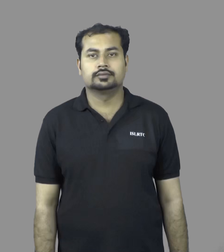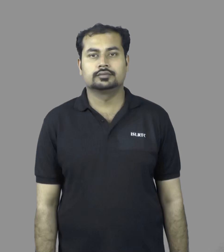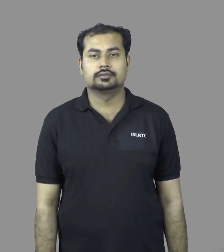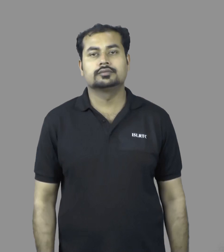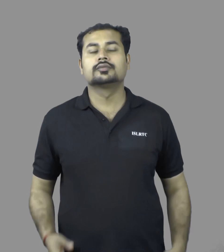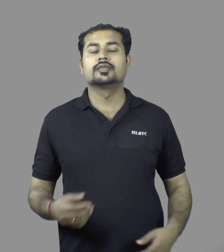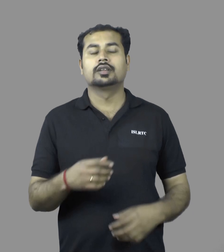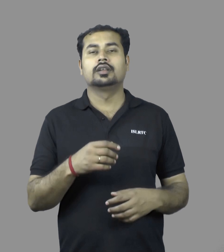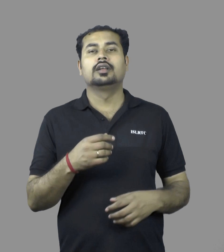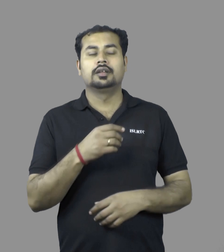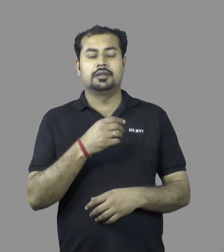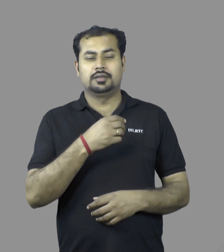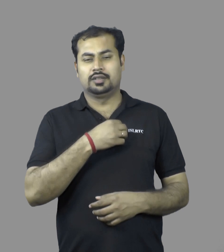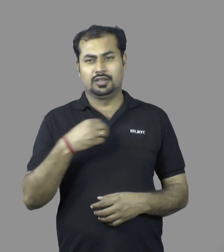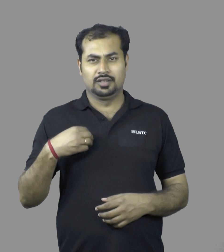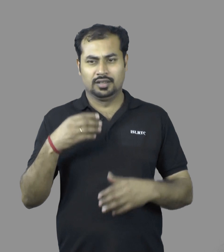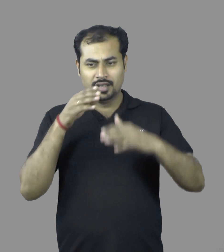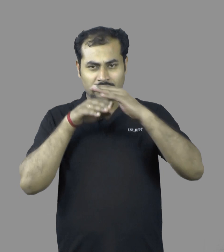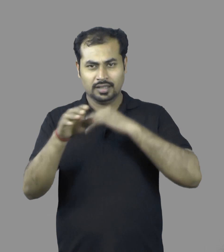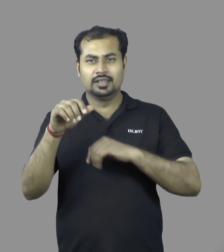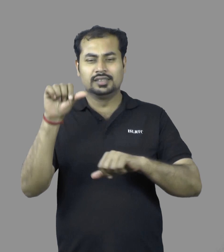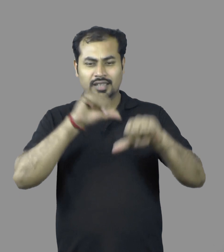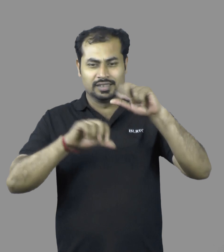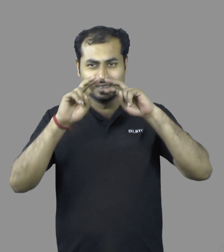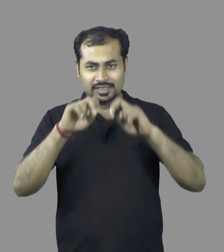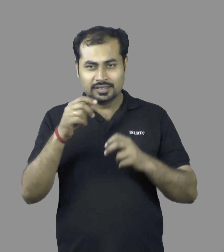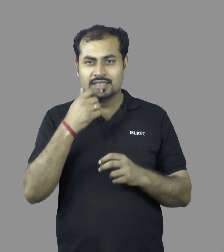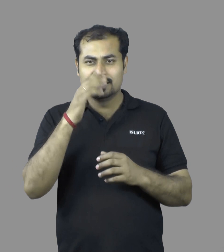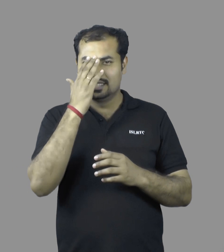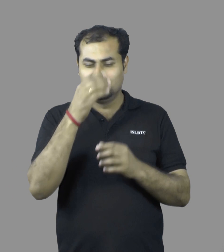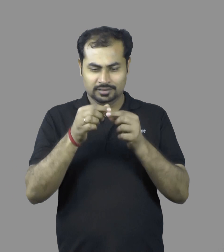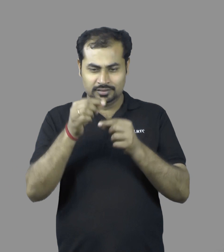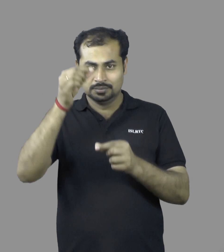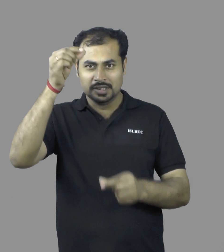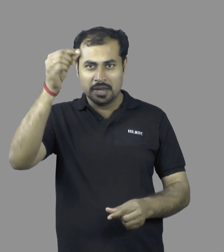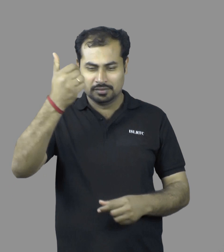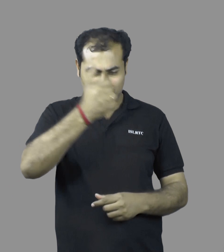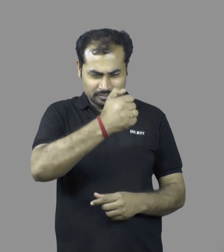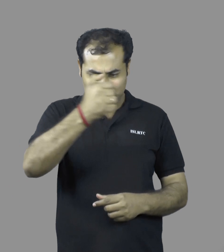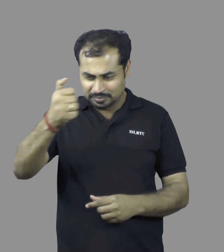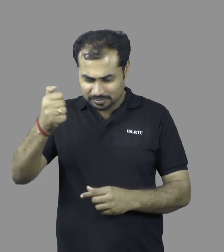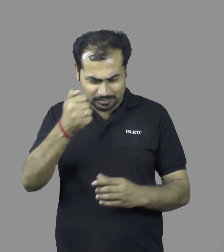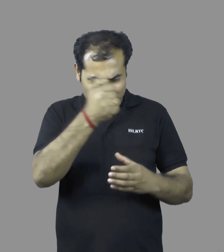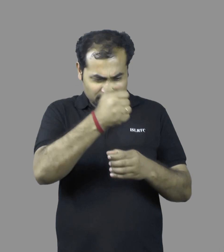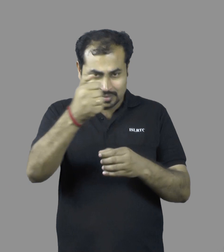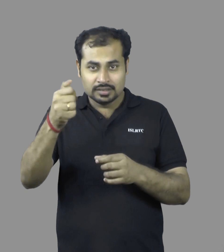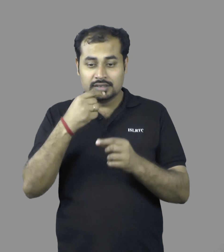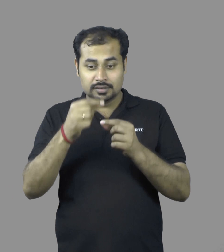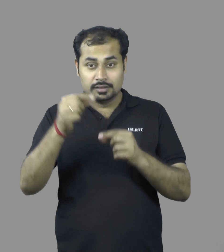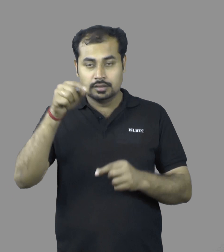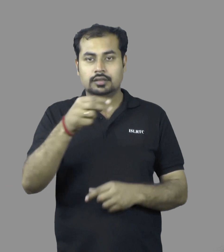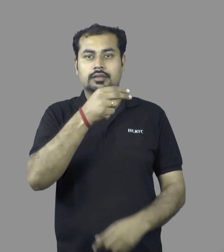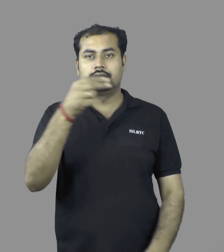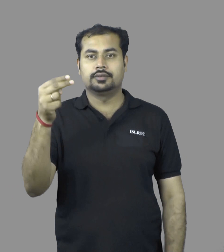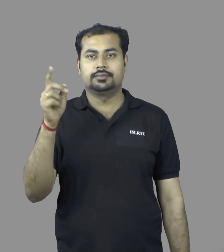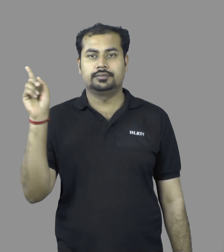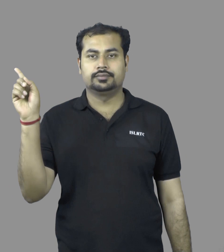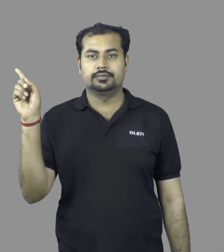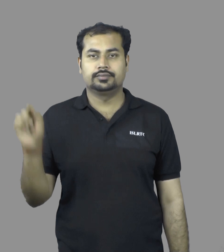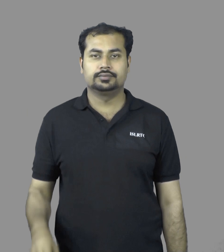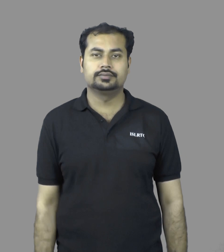Serological Pipette